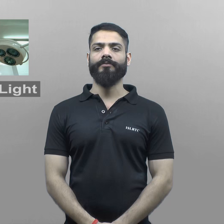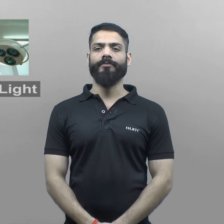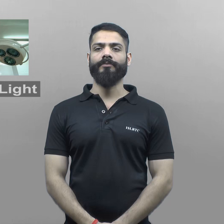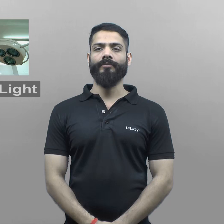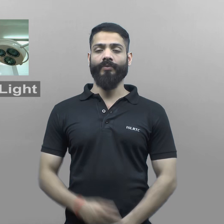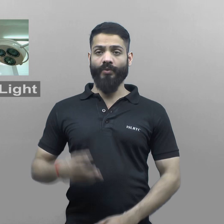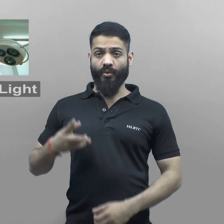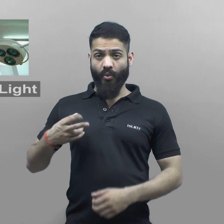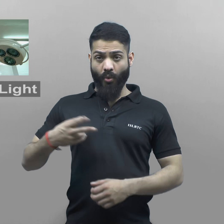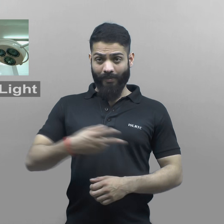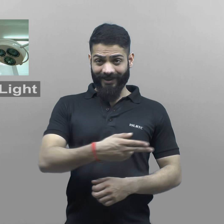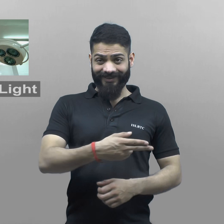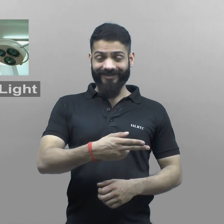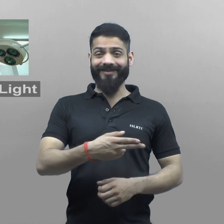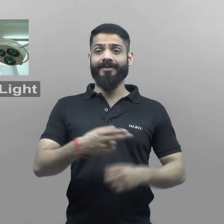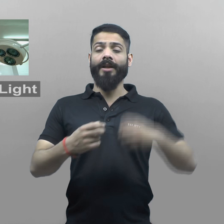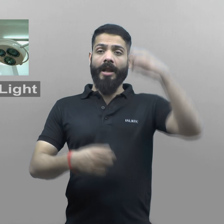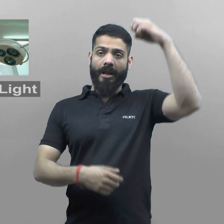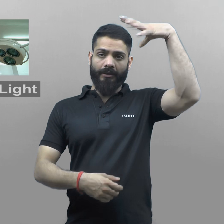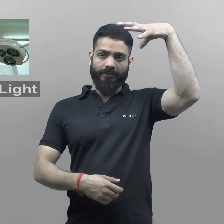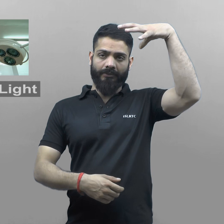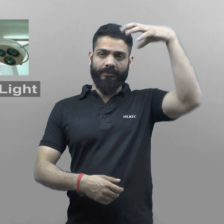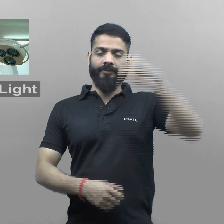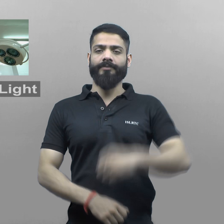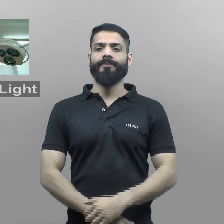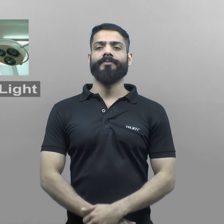Operating Light